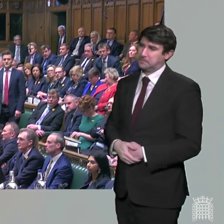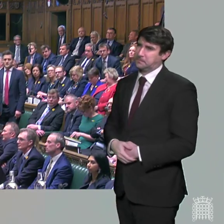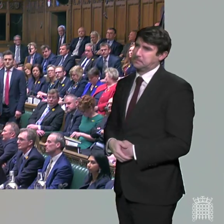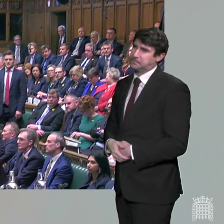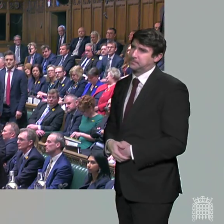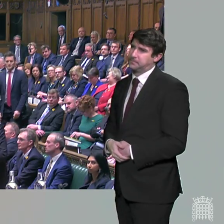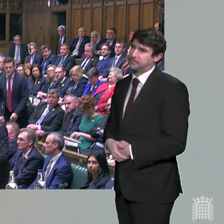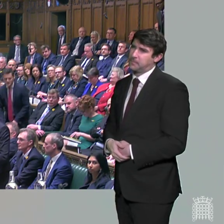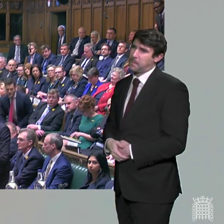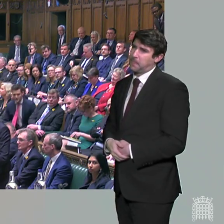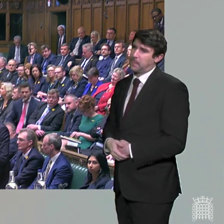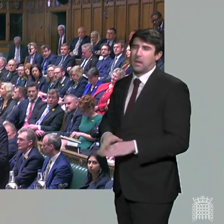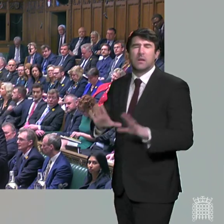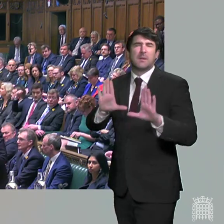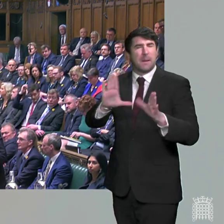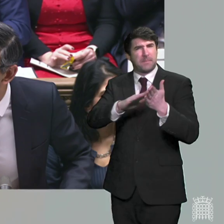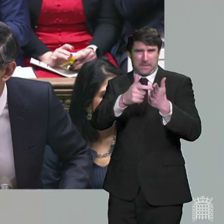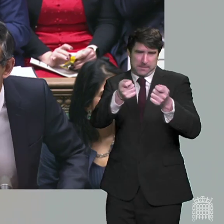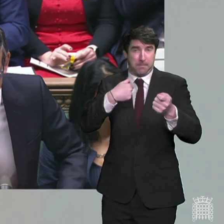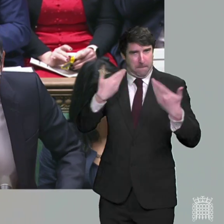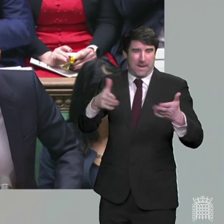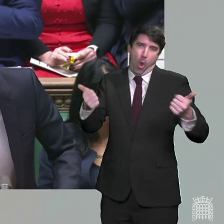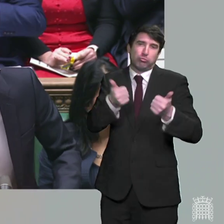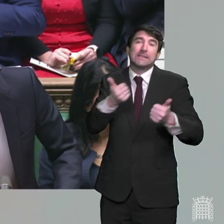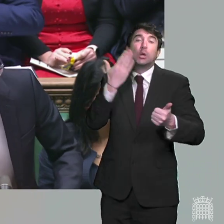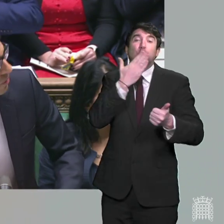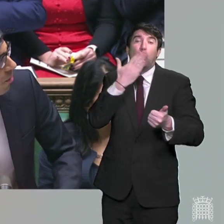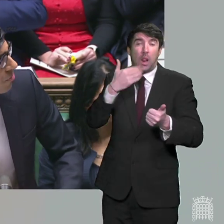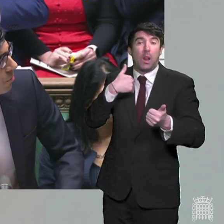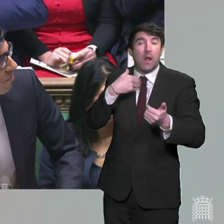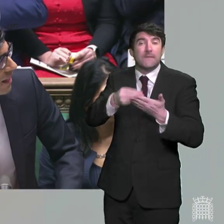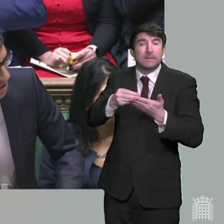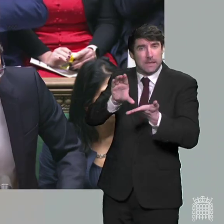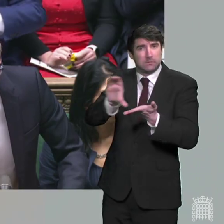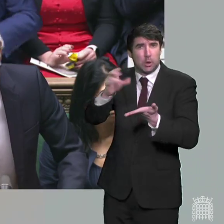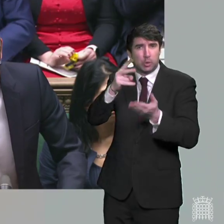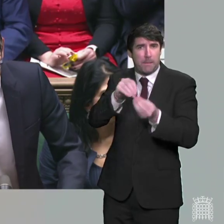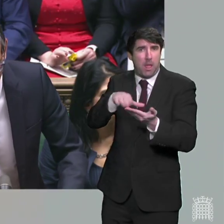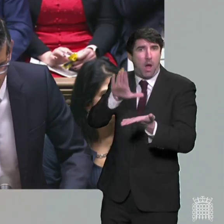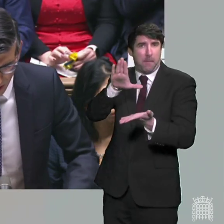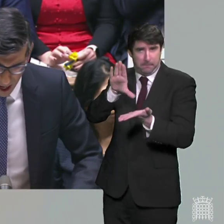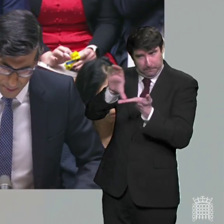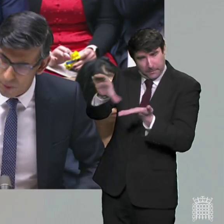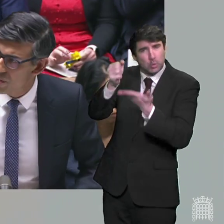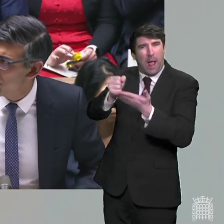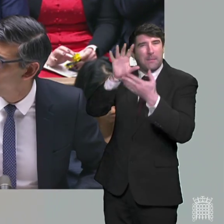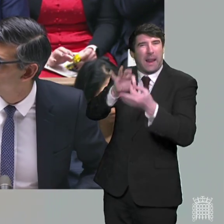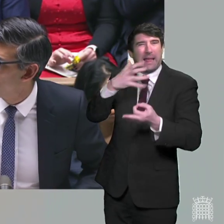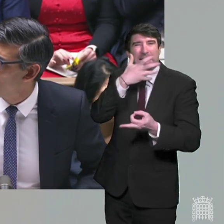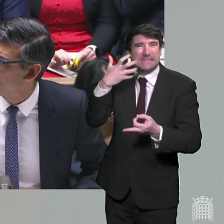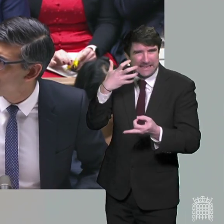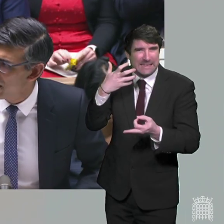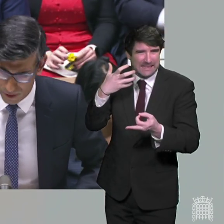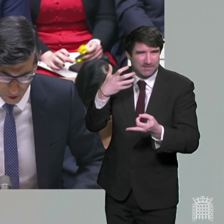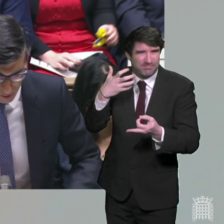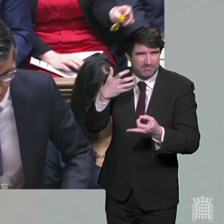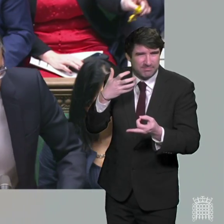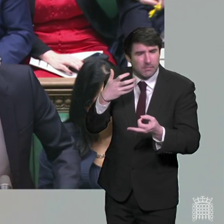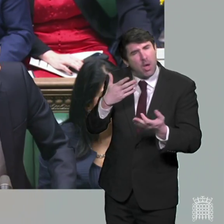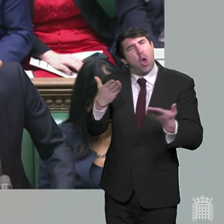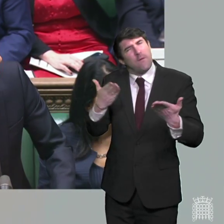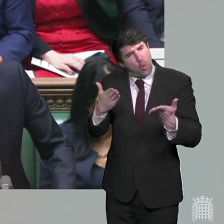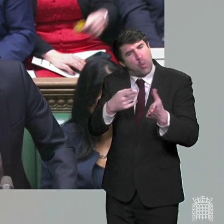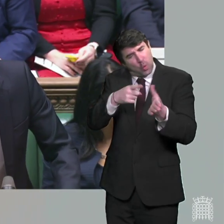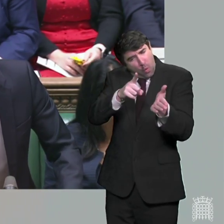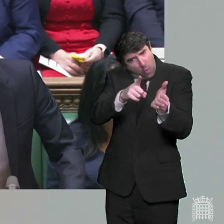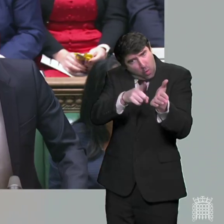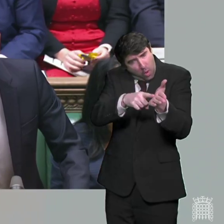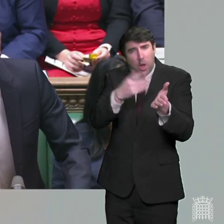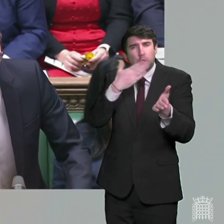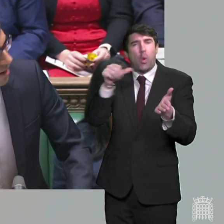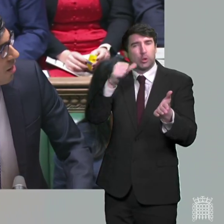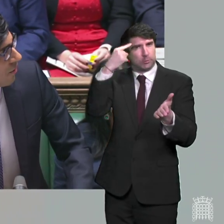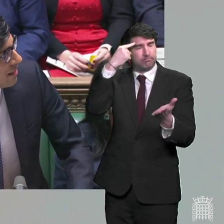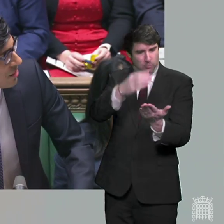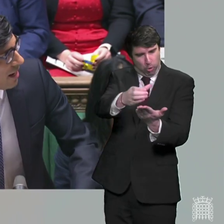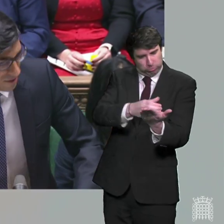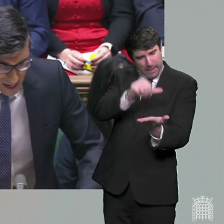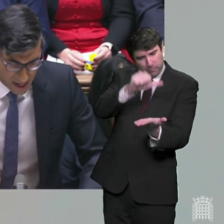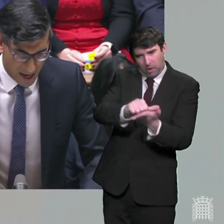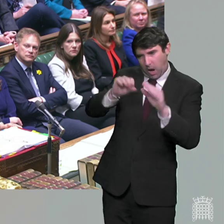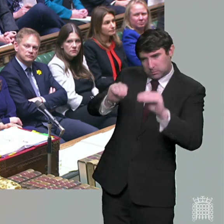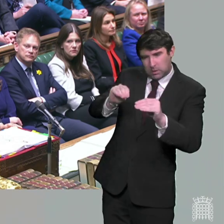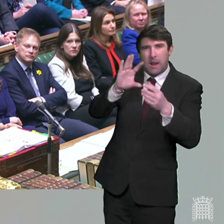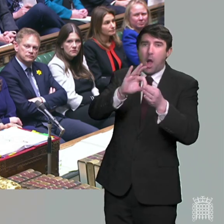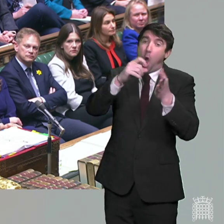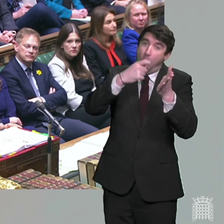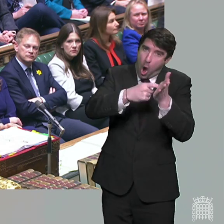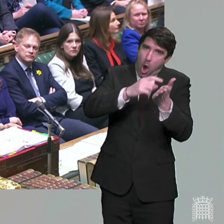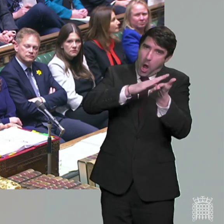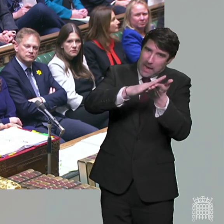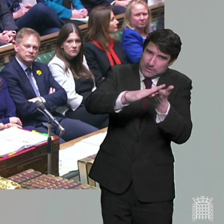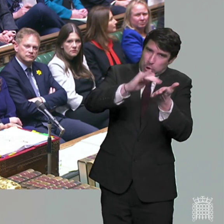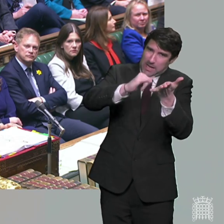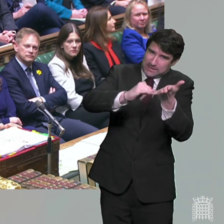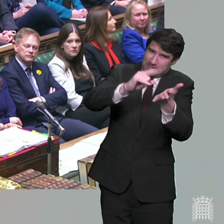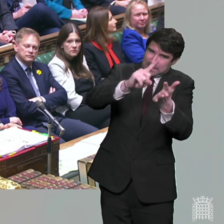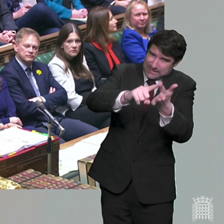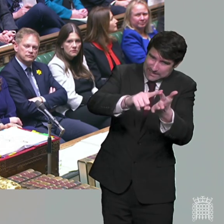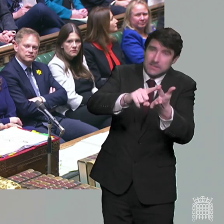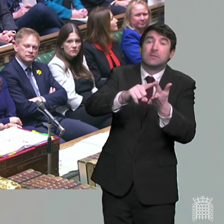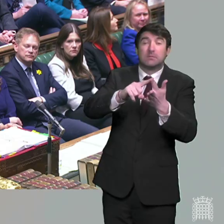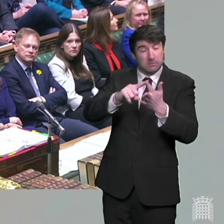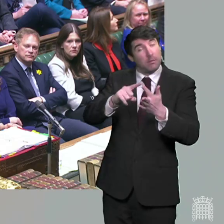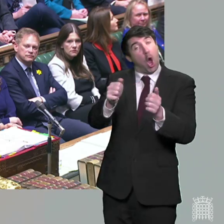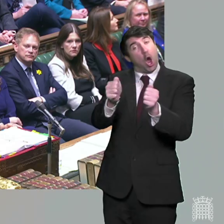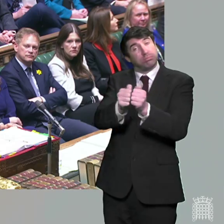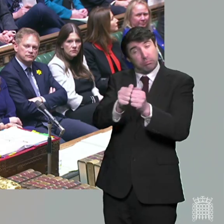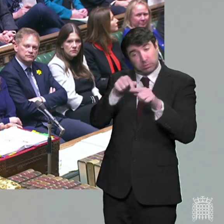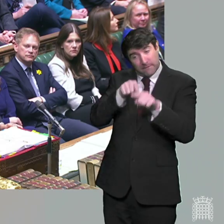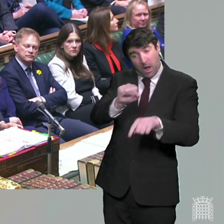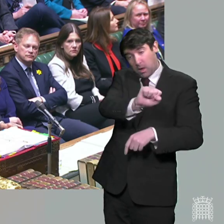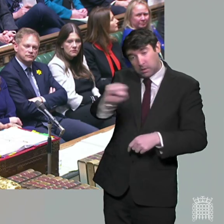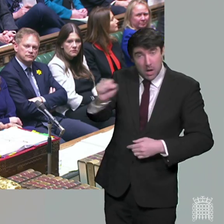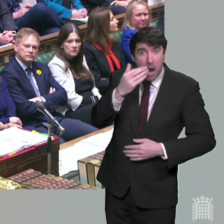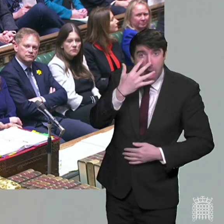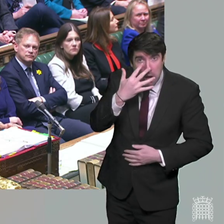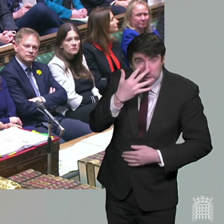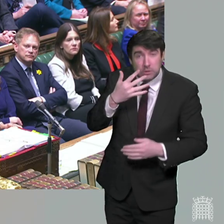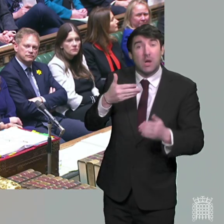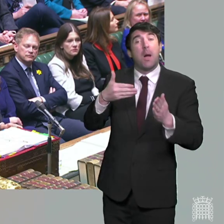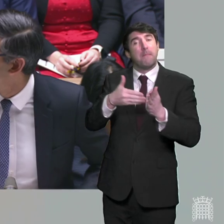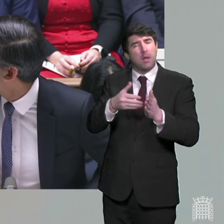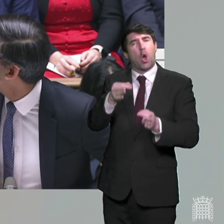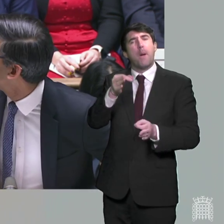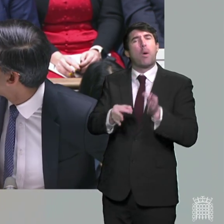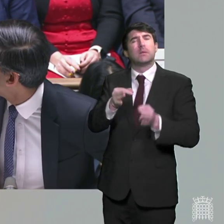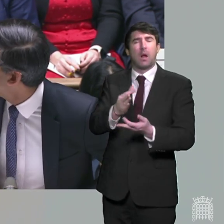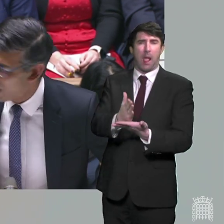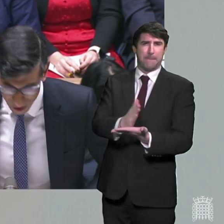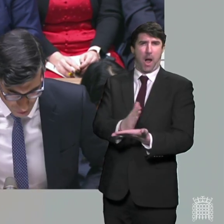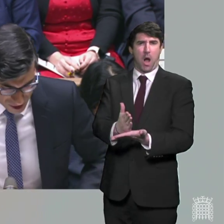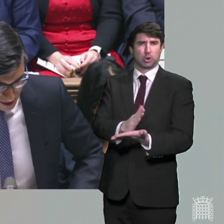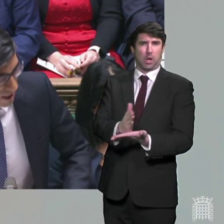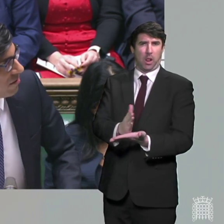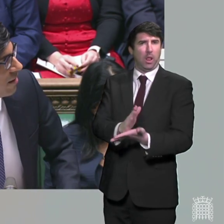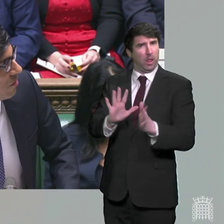We have boosted school funding by around £2 billion in each of the next two years, which will help schools to manage their energy costs, but we do expect schools to take responsible and sensible decisions on their RHSE materials and make sure that those materials are age-appropriate, suitable, politically impartial and value for money.